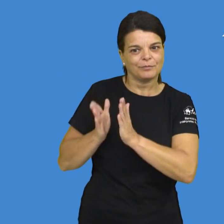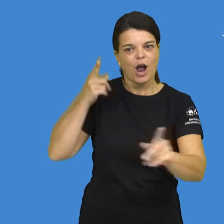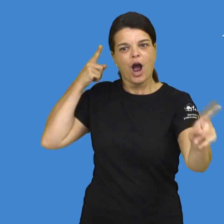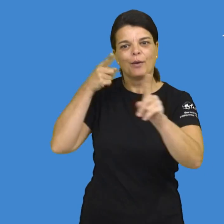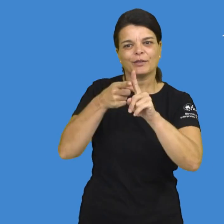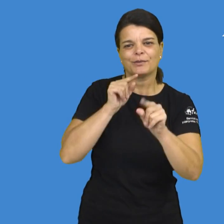objetivo